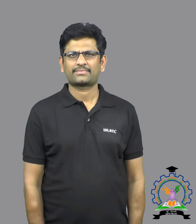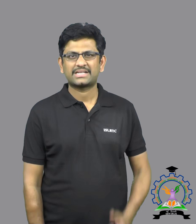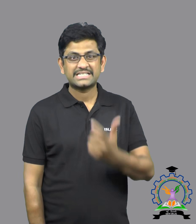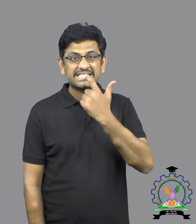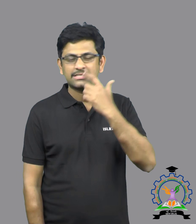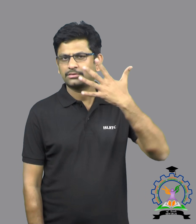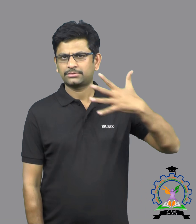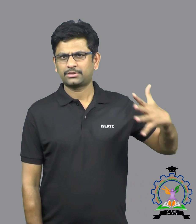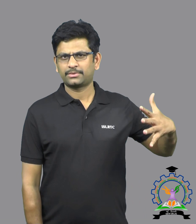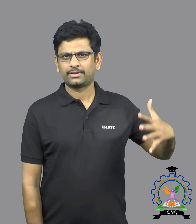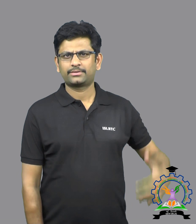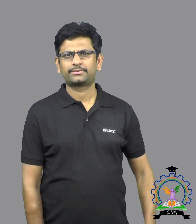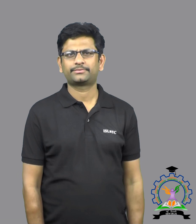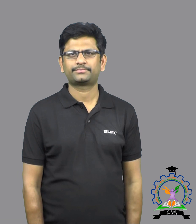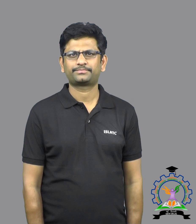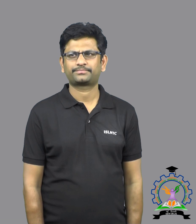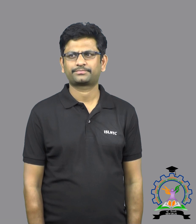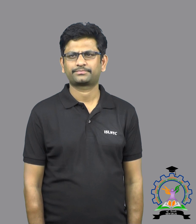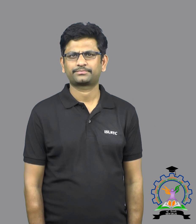Silver